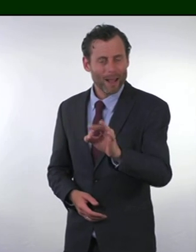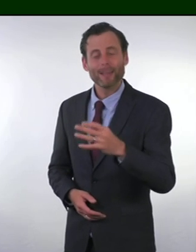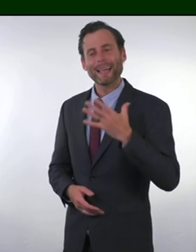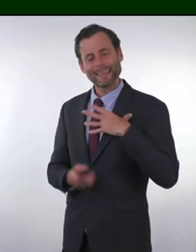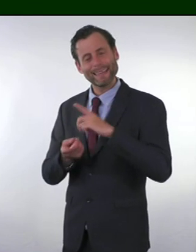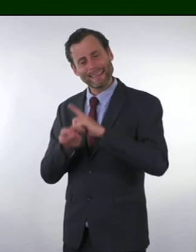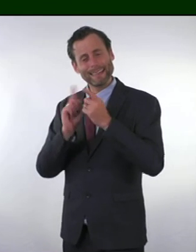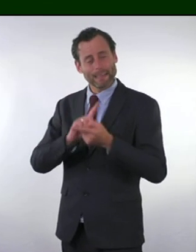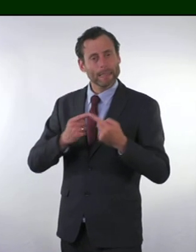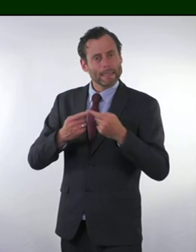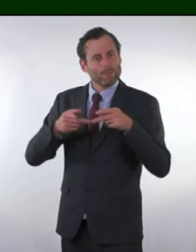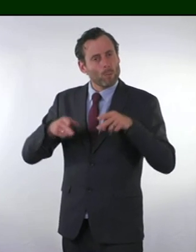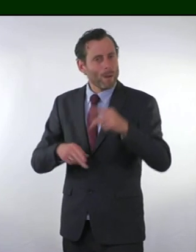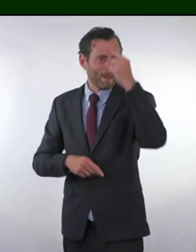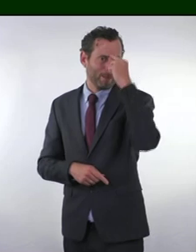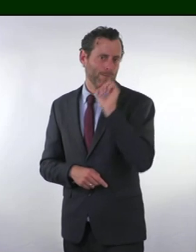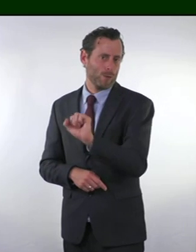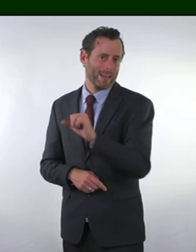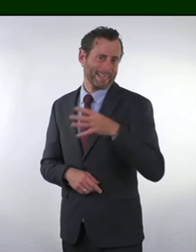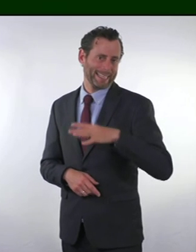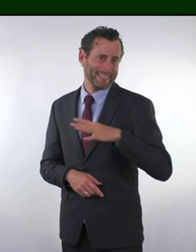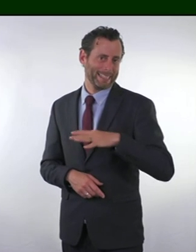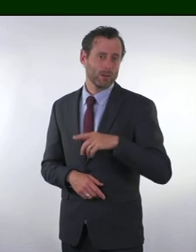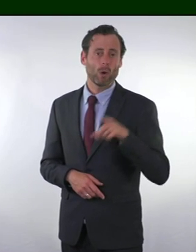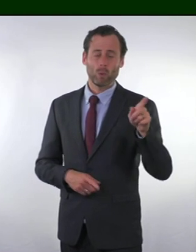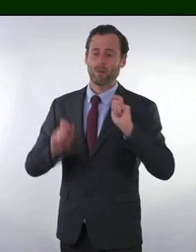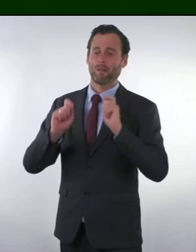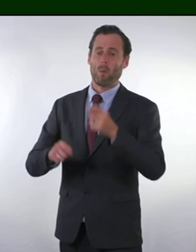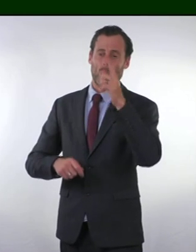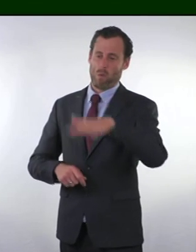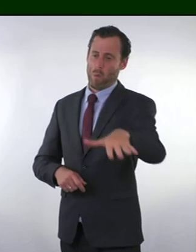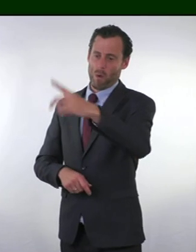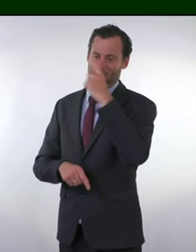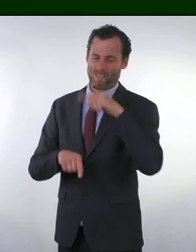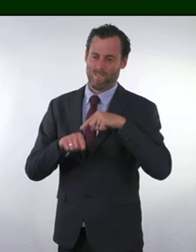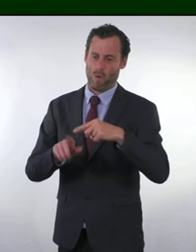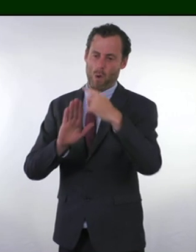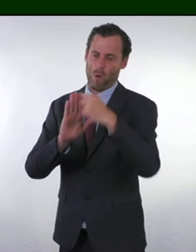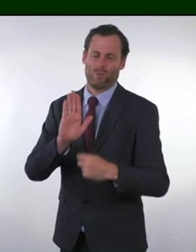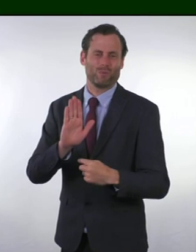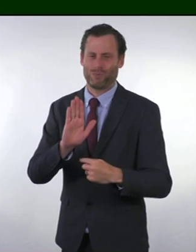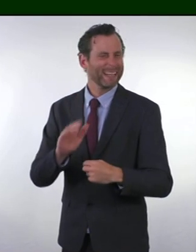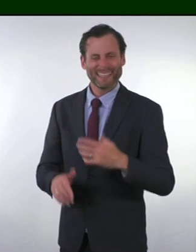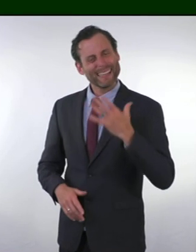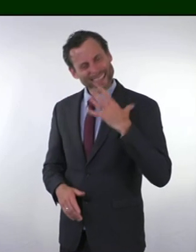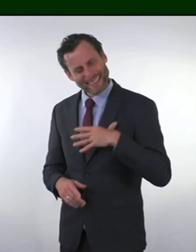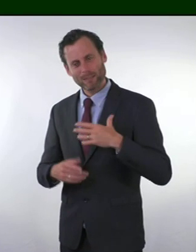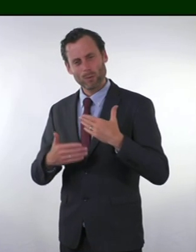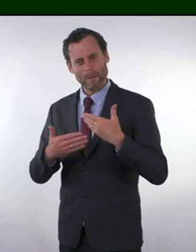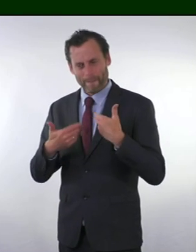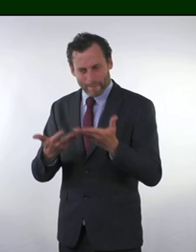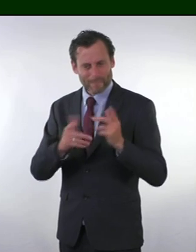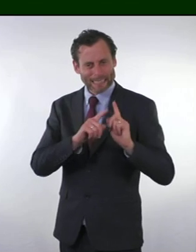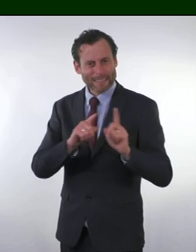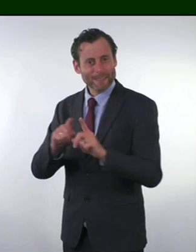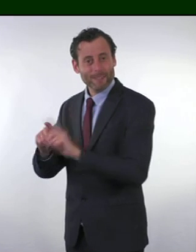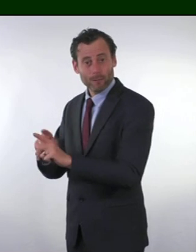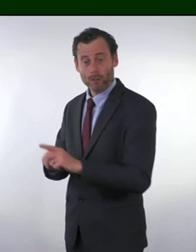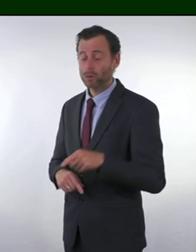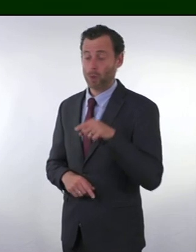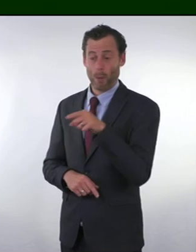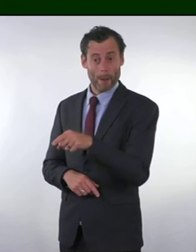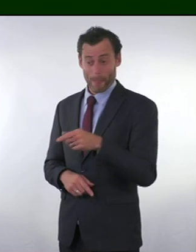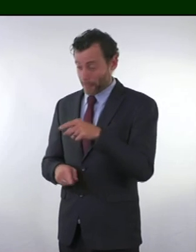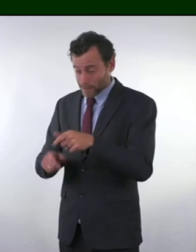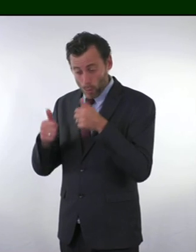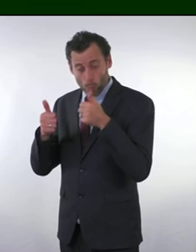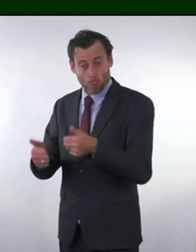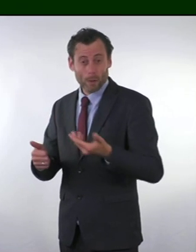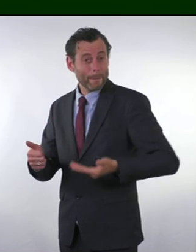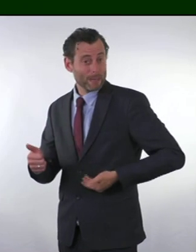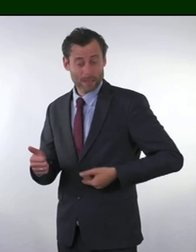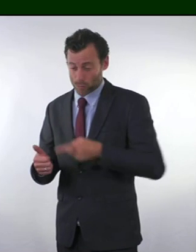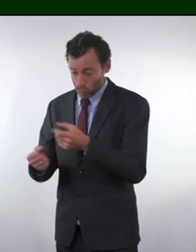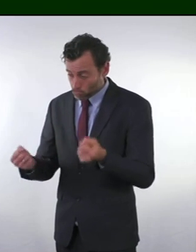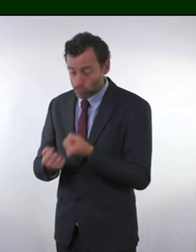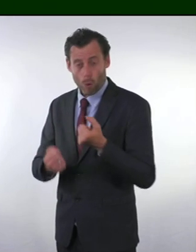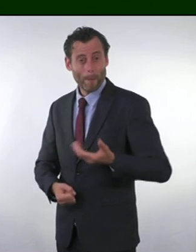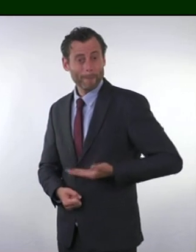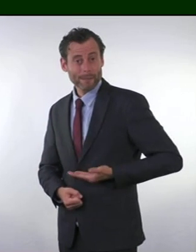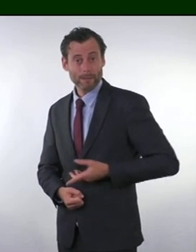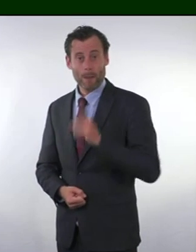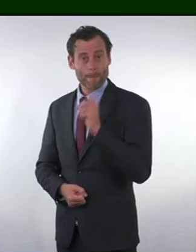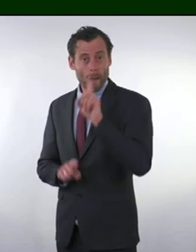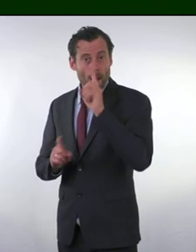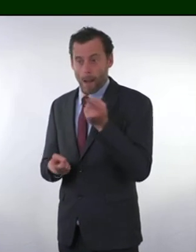Otherwise, he will simply have deferred a wave of mass redundancies, job losses and failures of fundamentally sound businesses, which he could save if he made some adjustment.